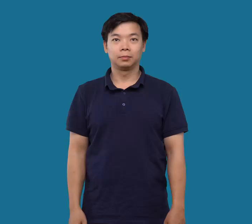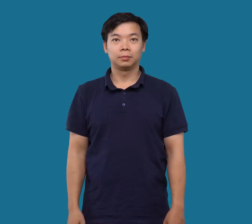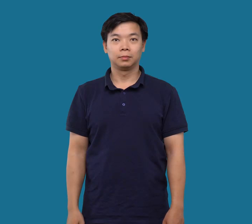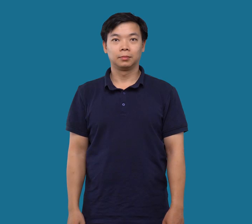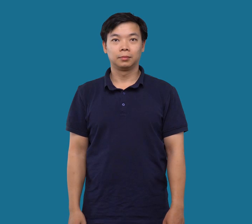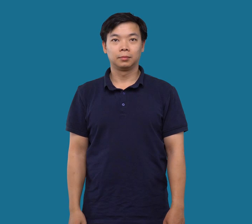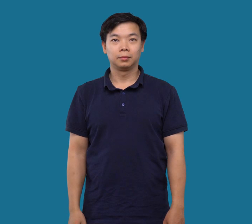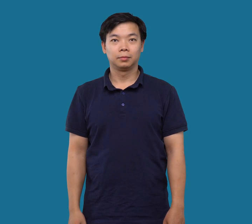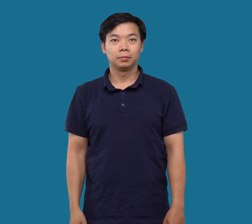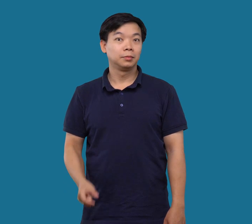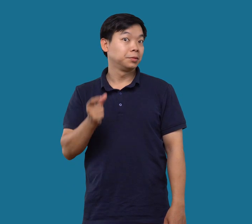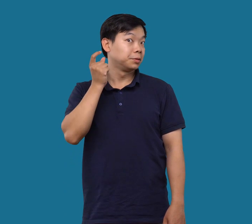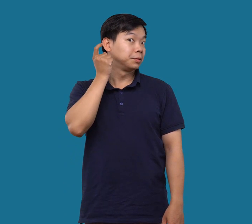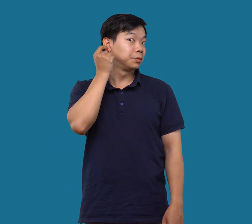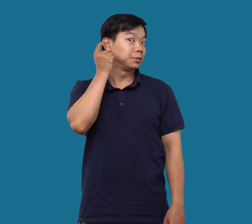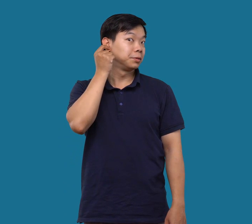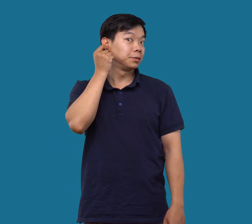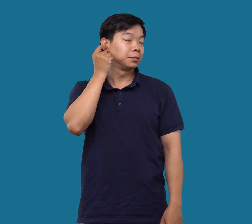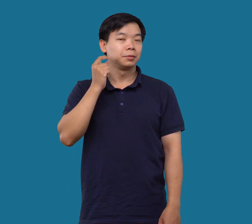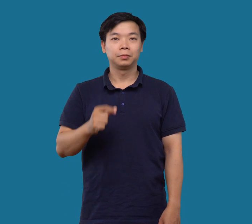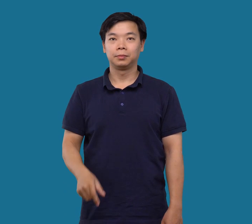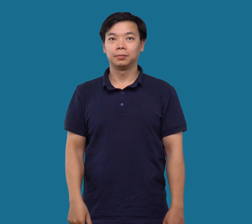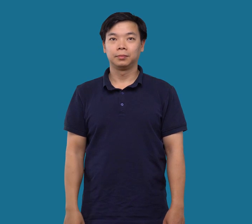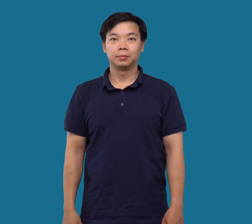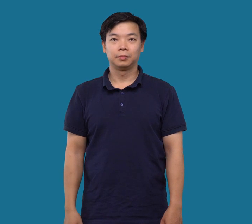chị